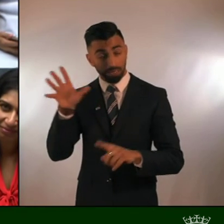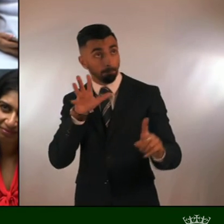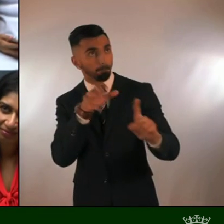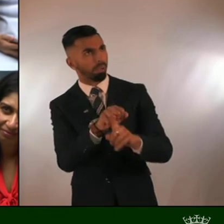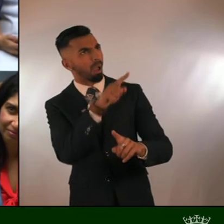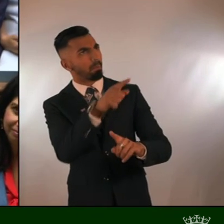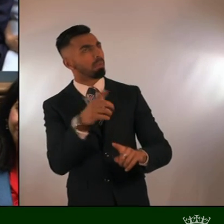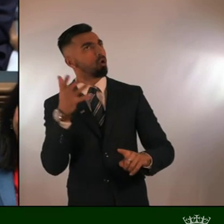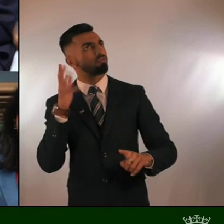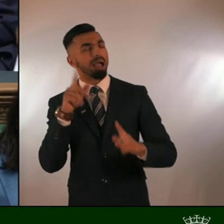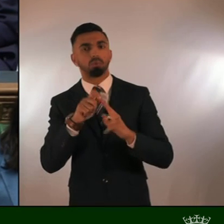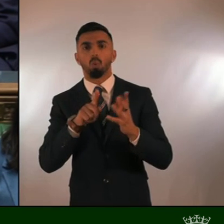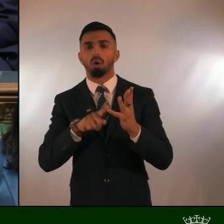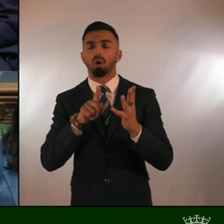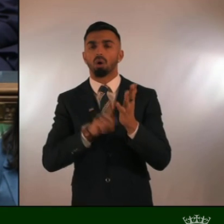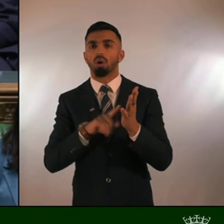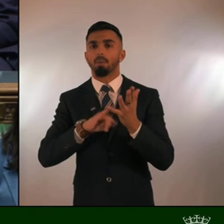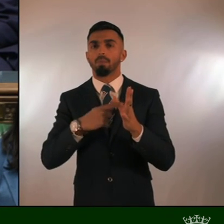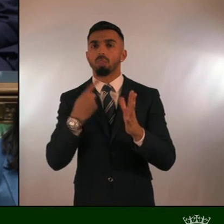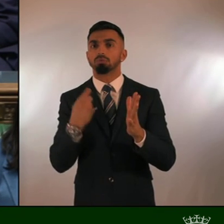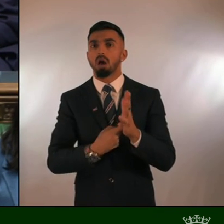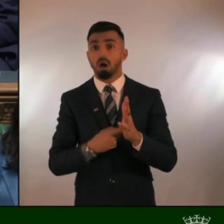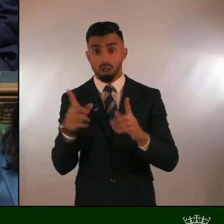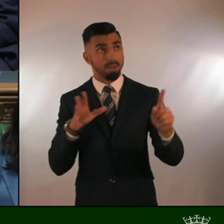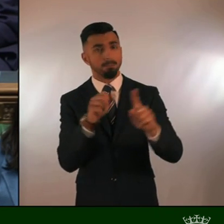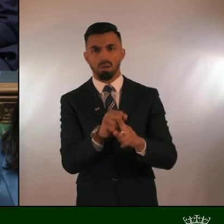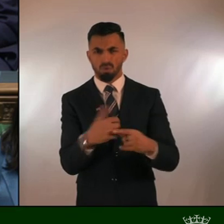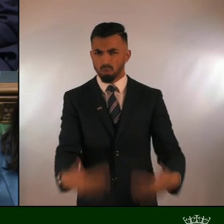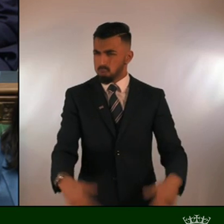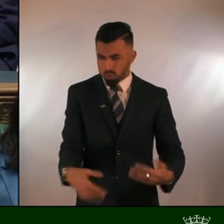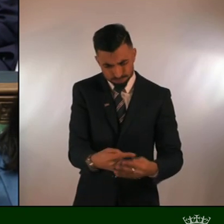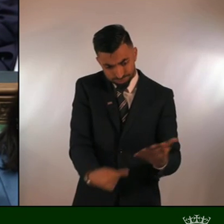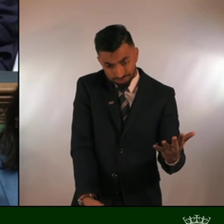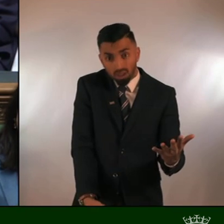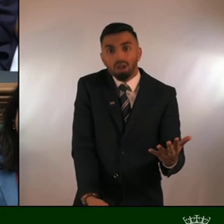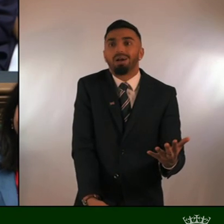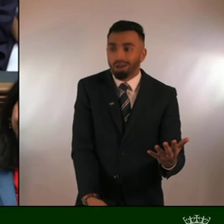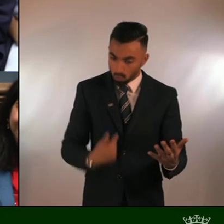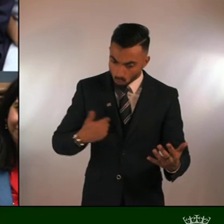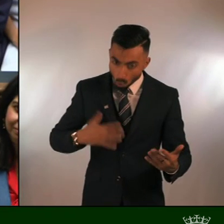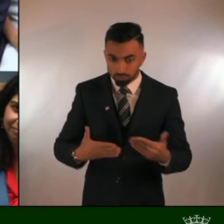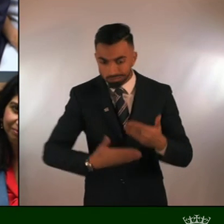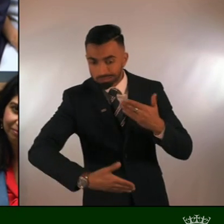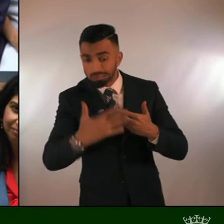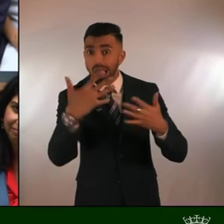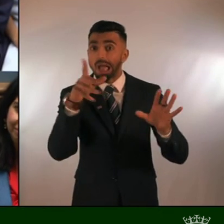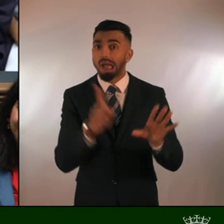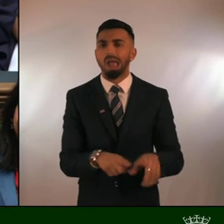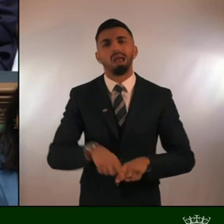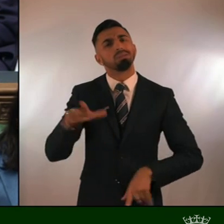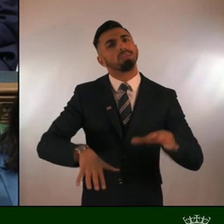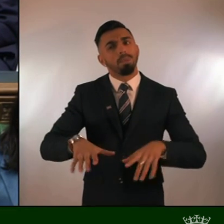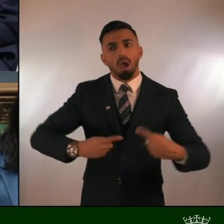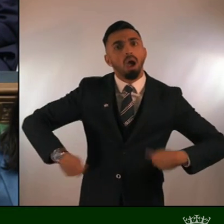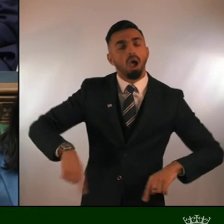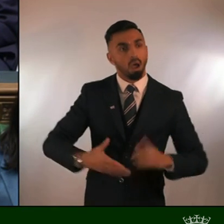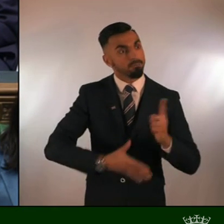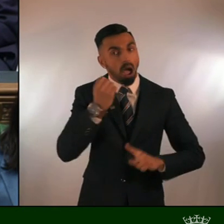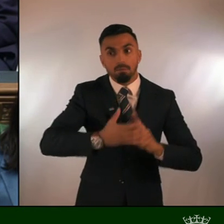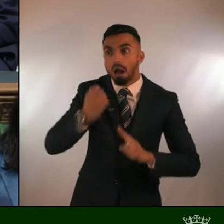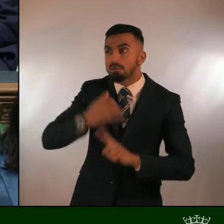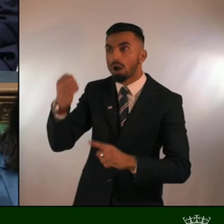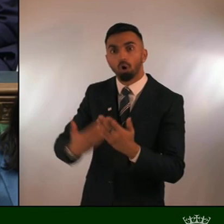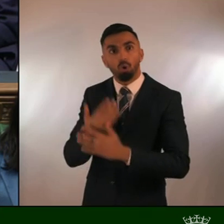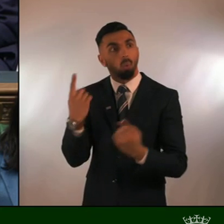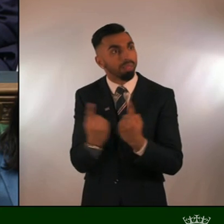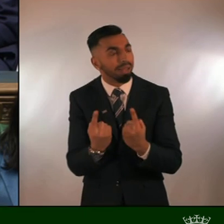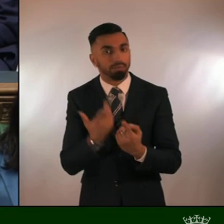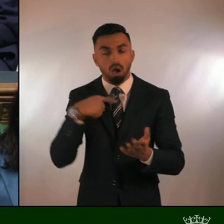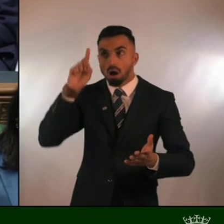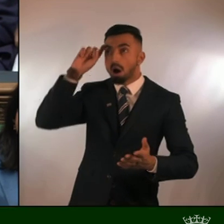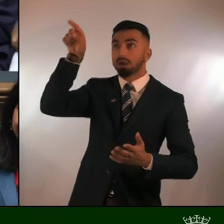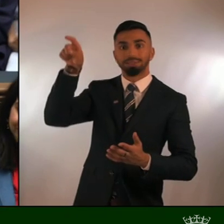To compete and succeed, over the next decade and beyond, we need to recapture that spirit, so the third part of our plan for prosperity is to invest in ideas.